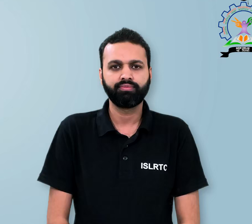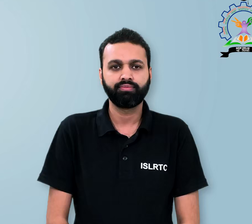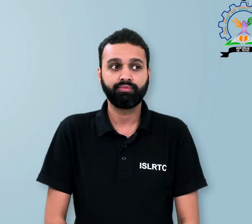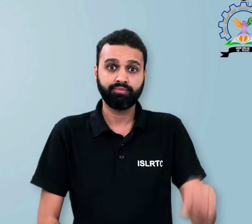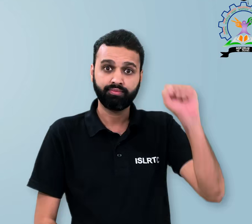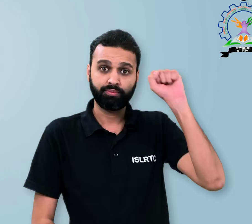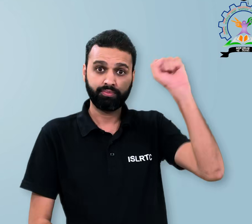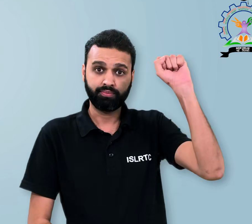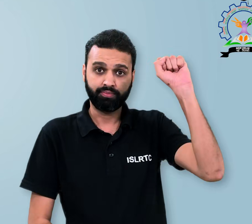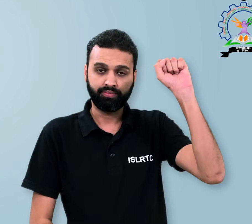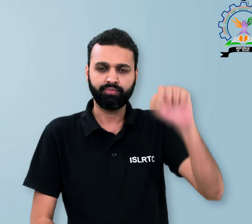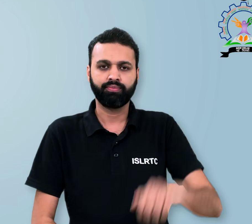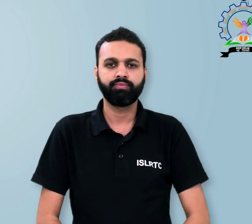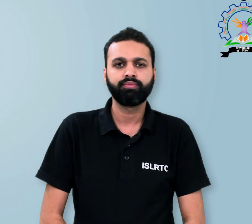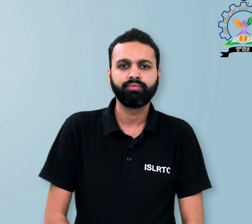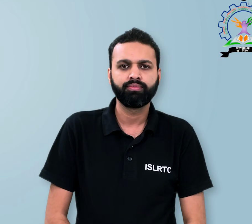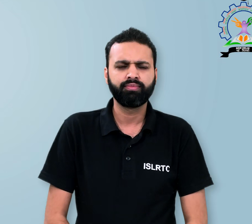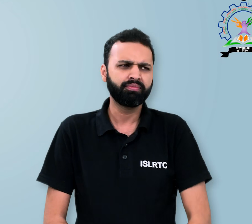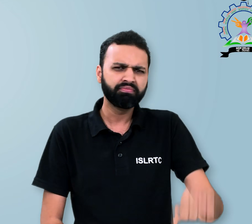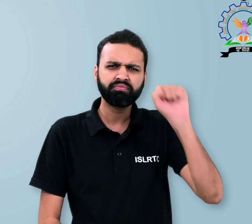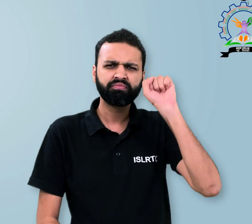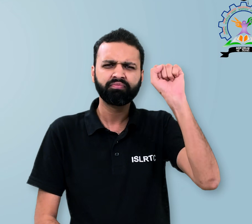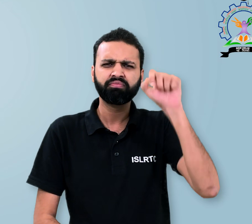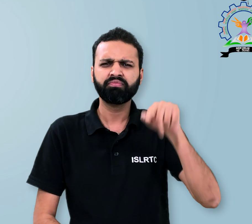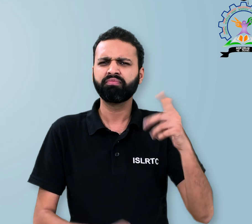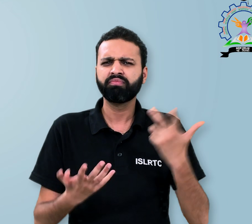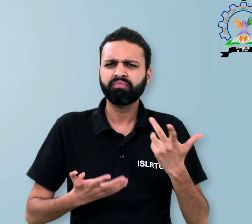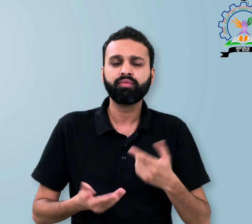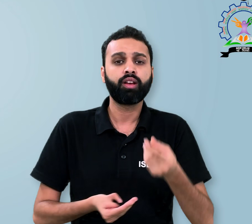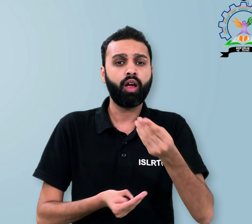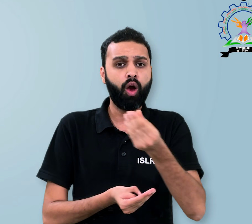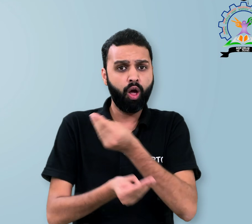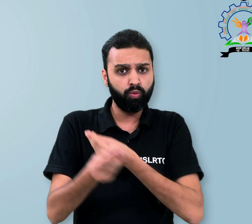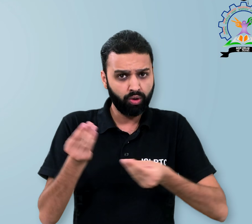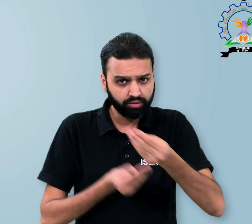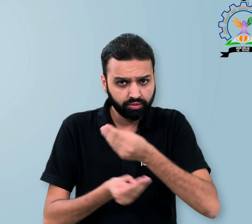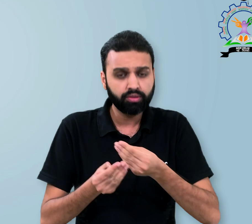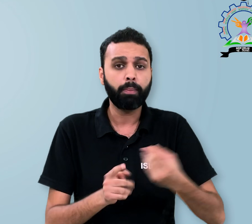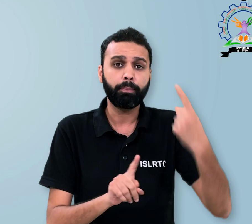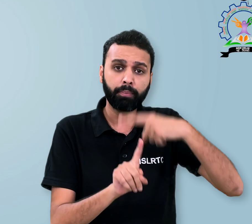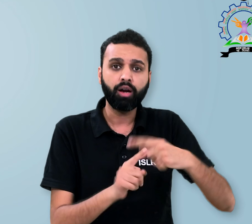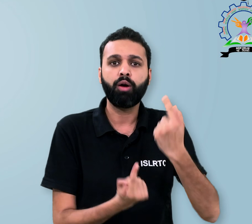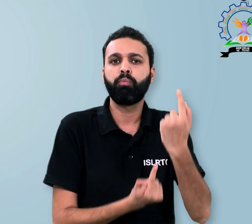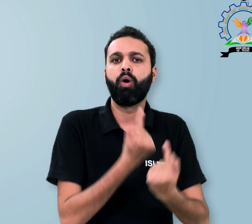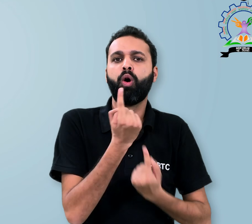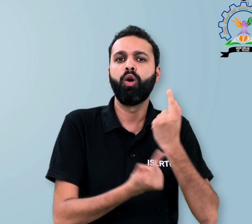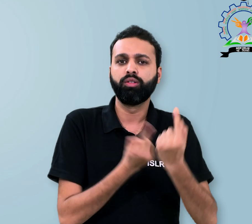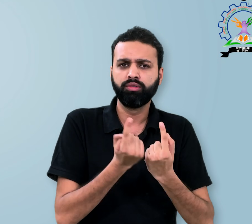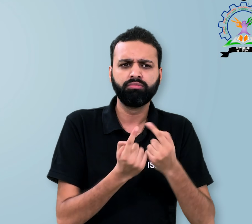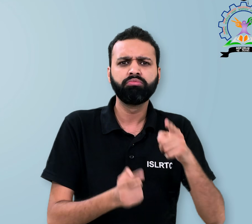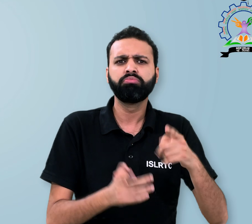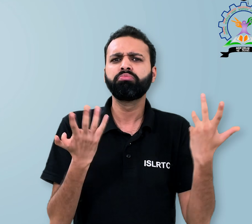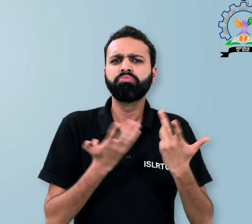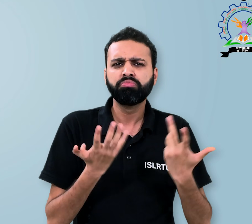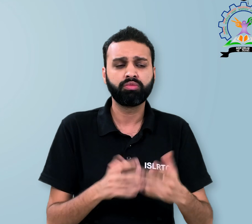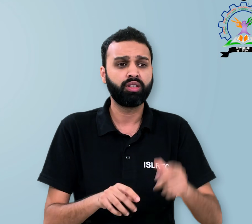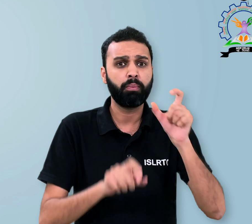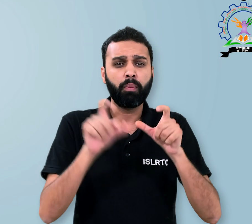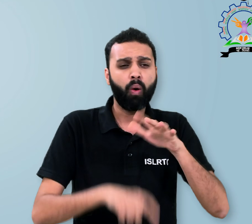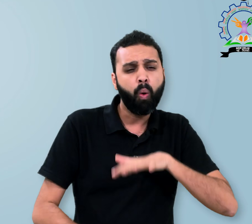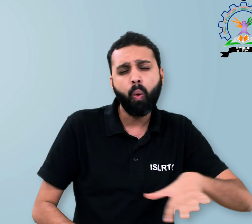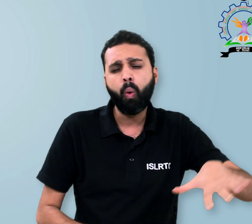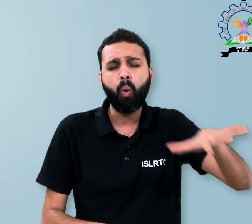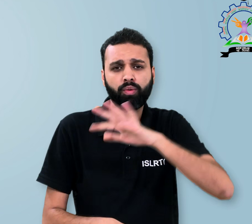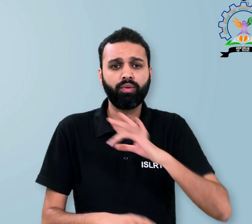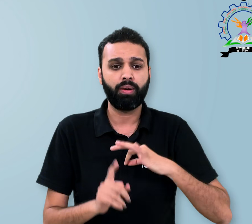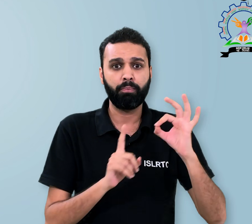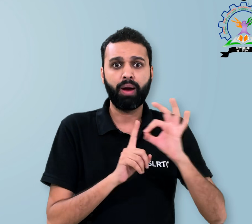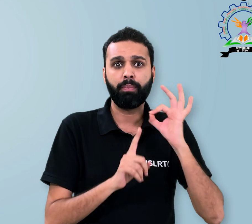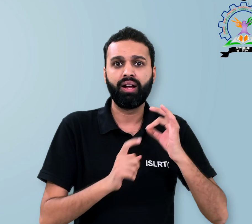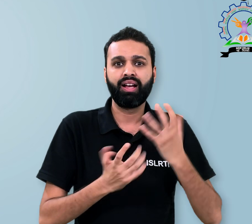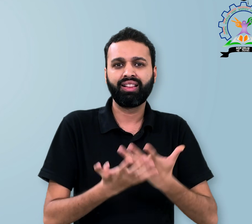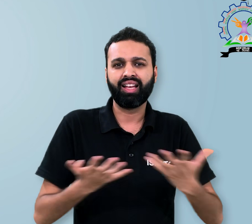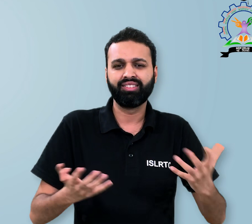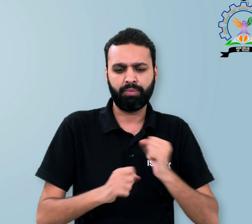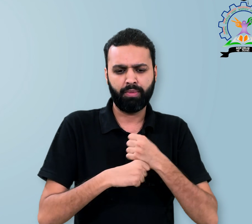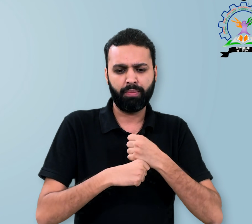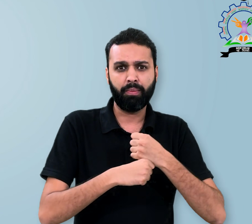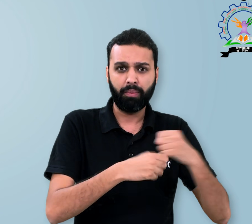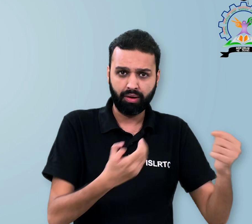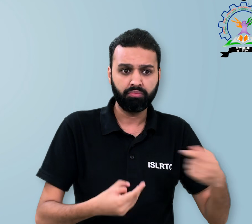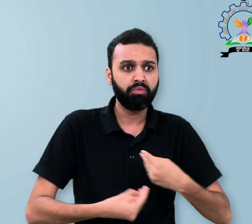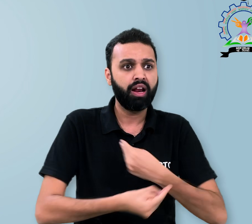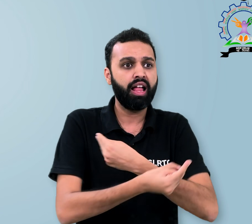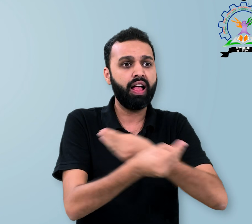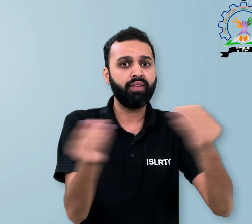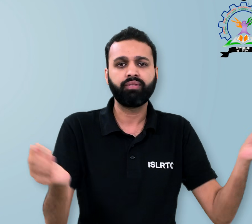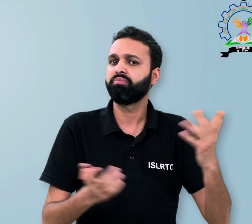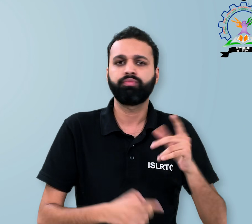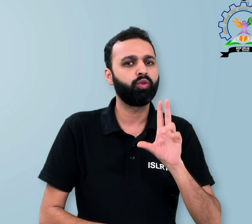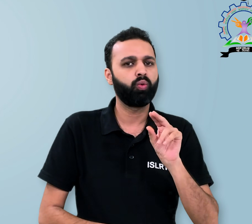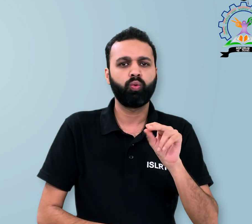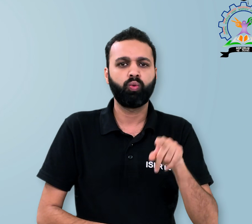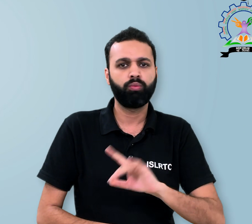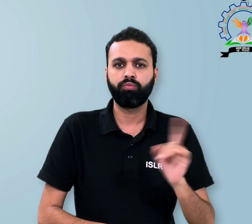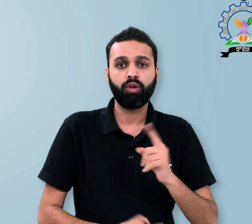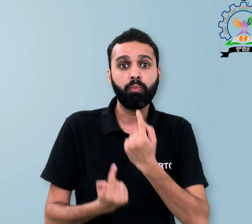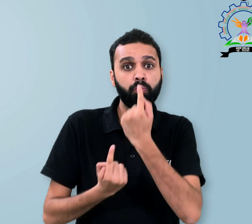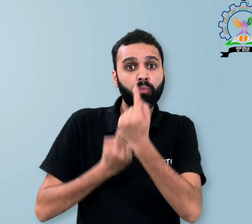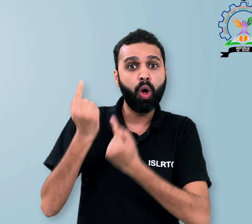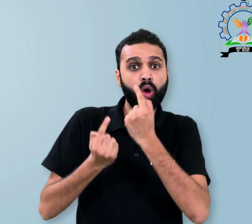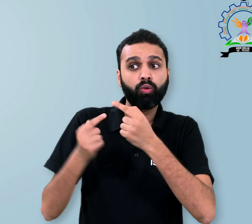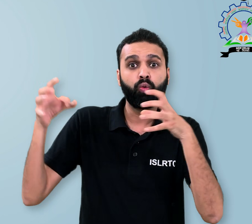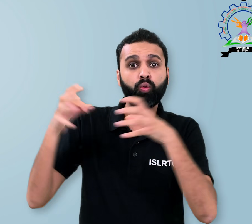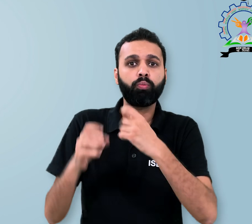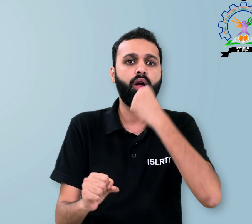Socialism Socialism is an economic and political ideology advocating for collective